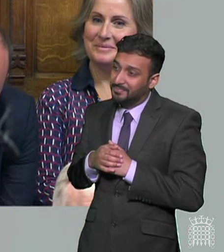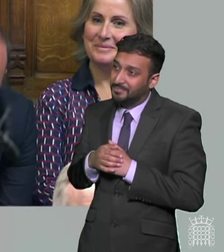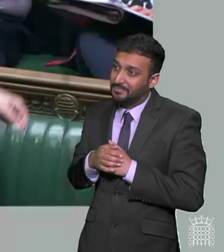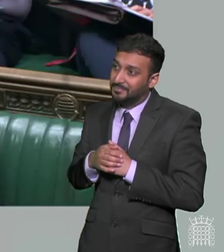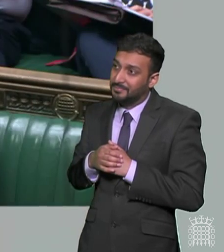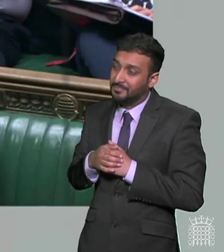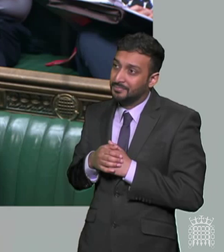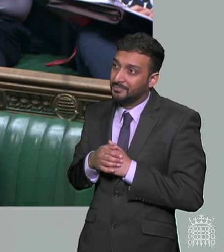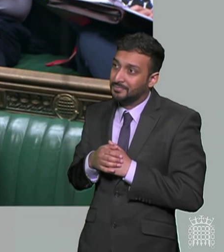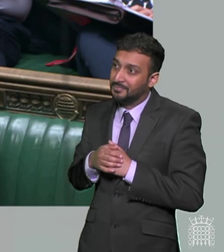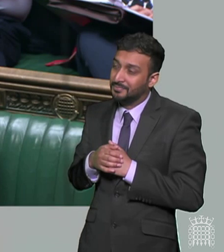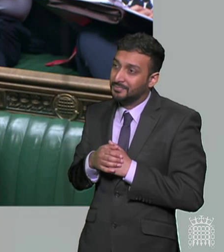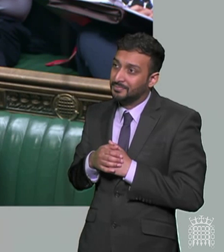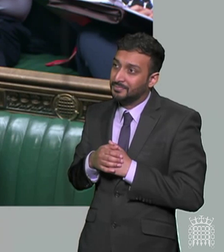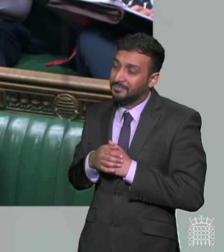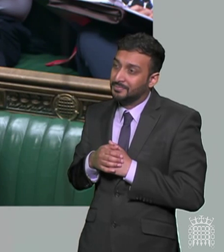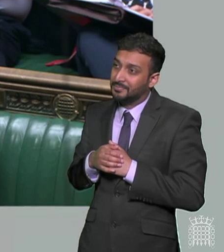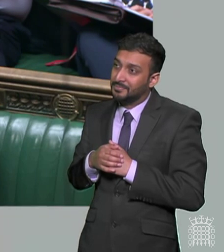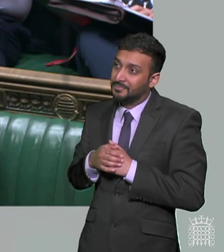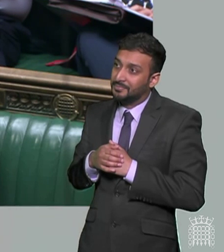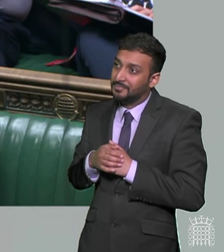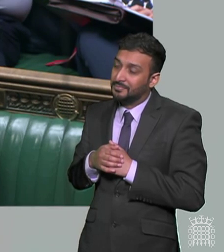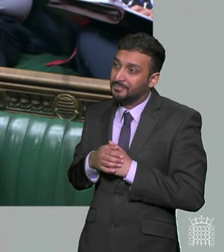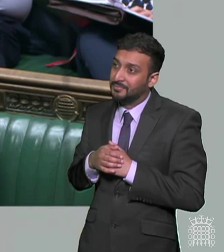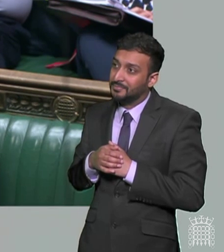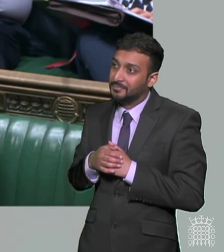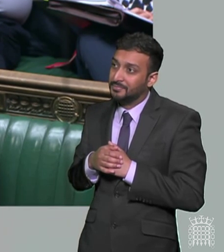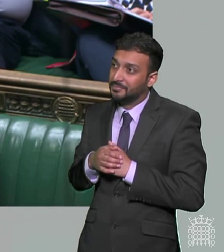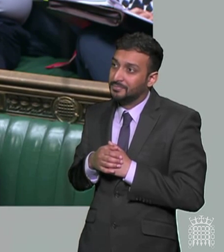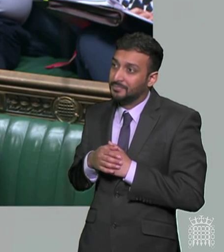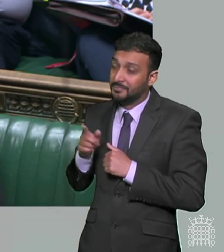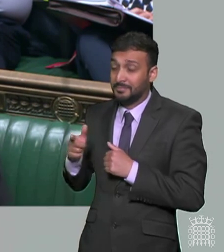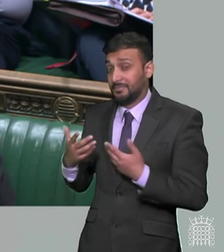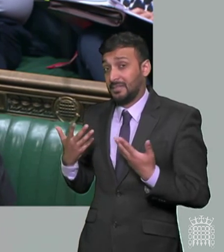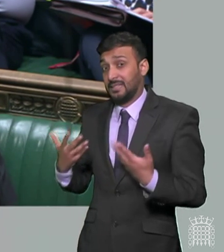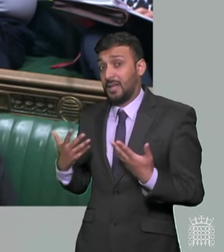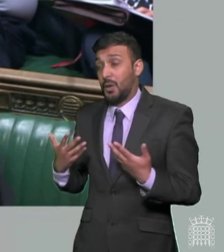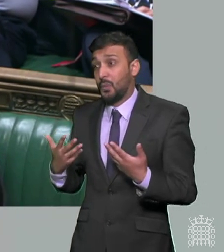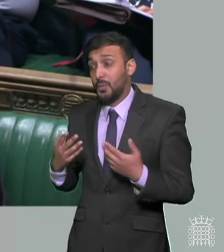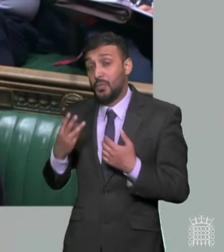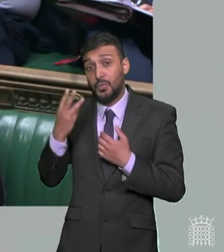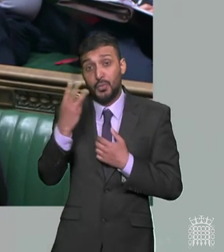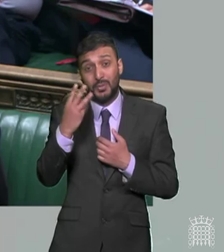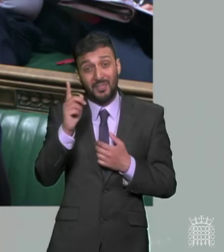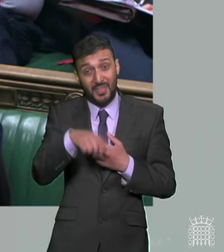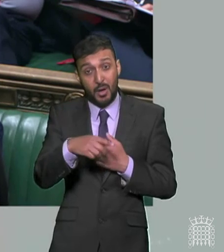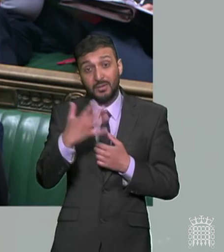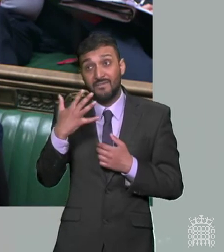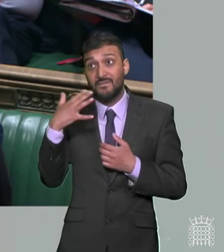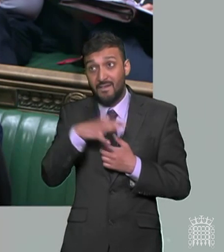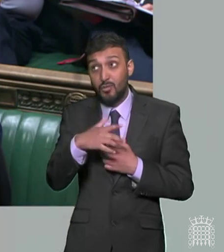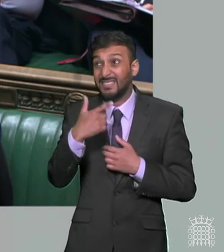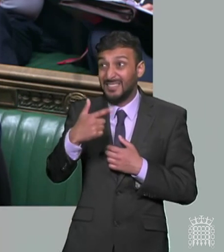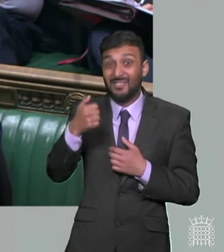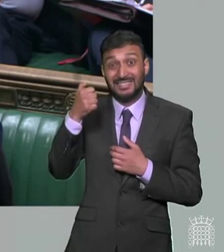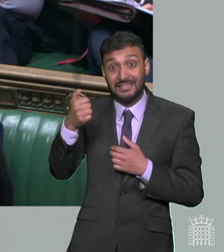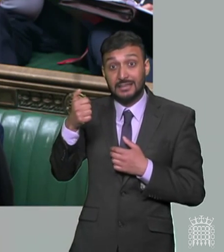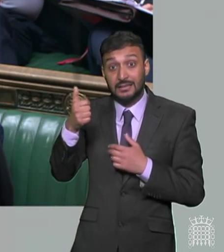He might have missed what I said earlier, but there are now 13,576 more police on the streets of this country